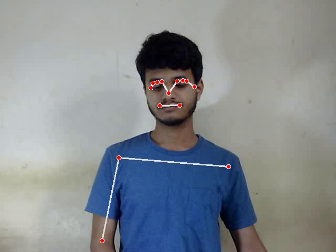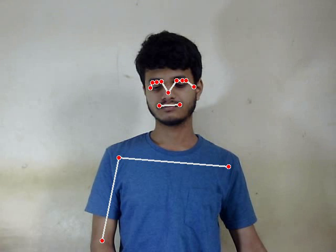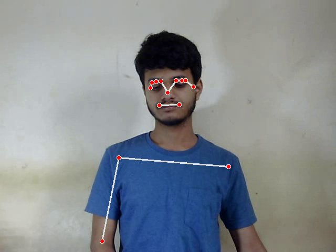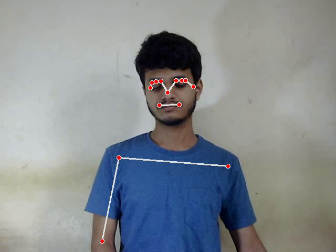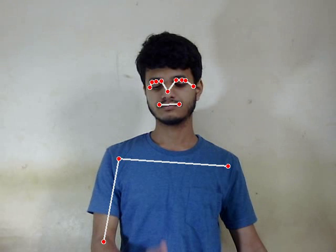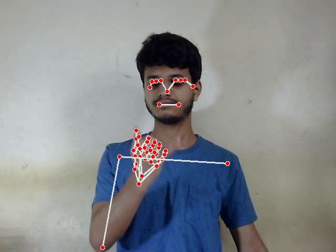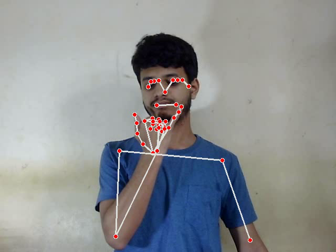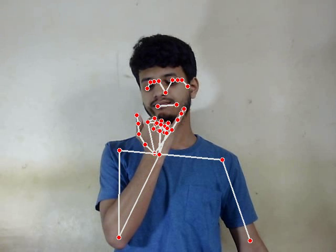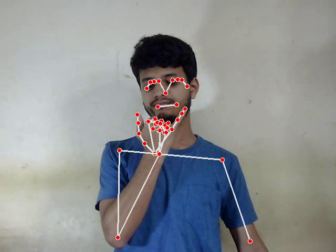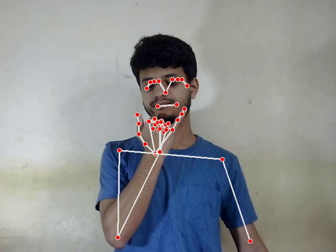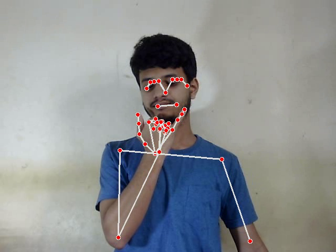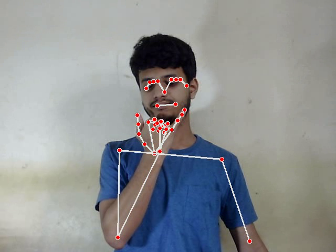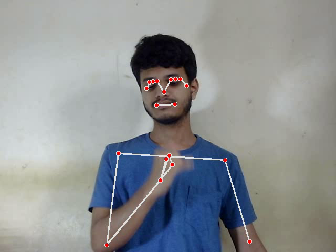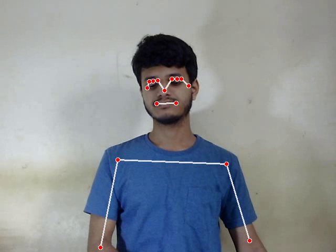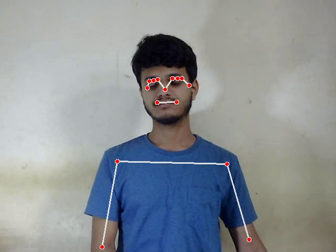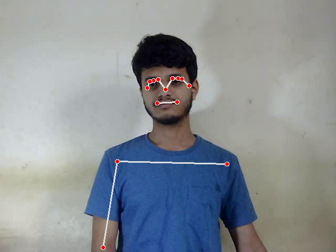wrong